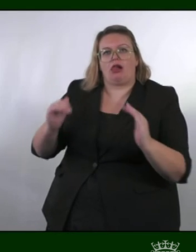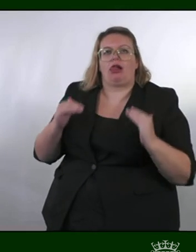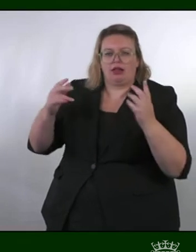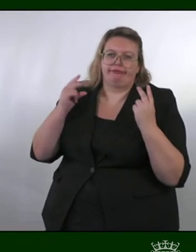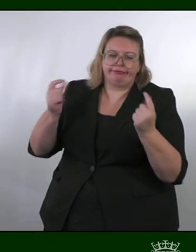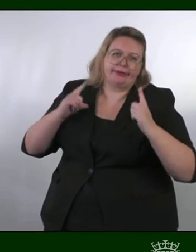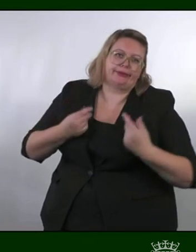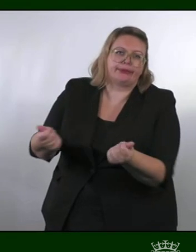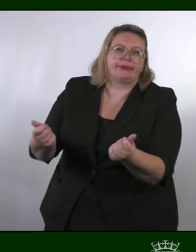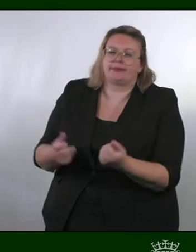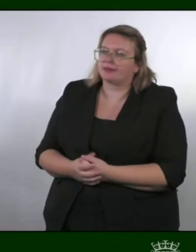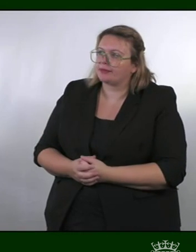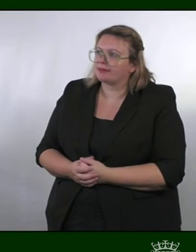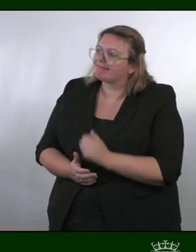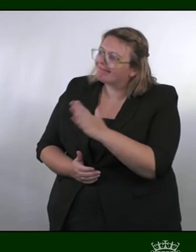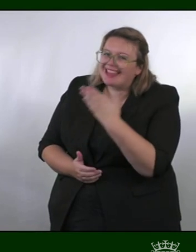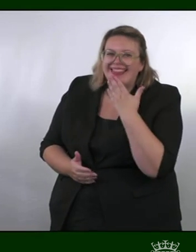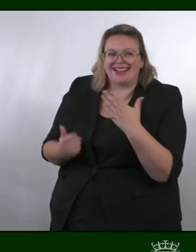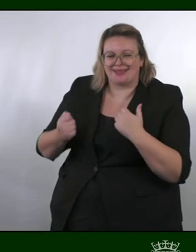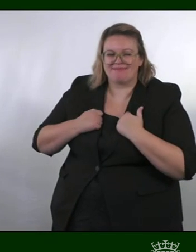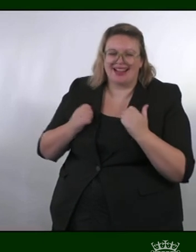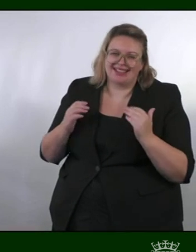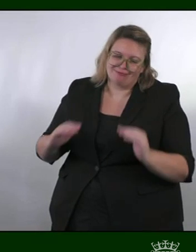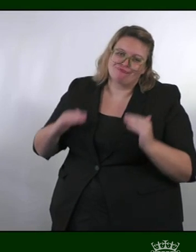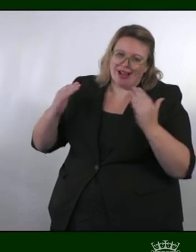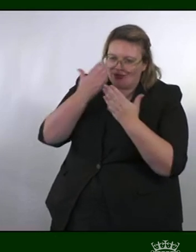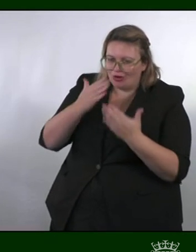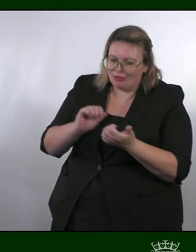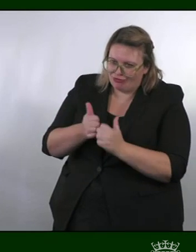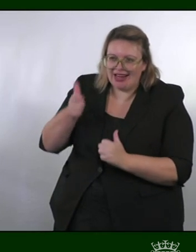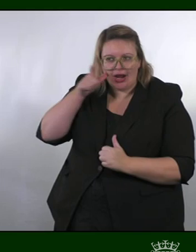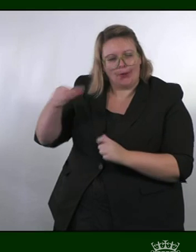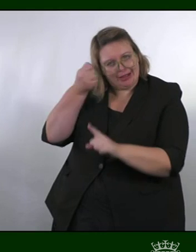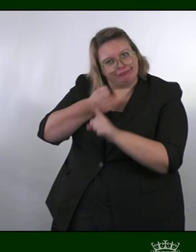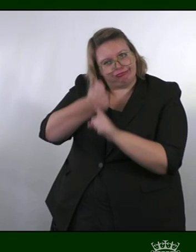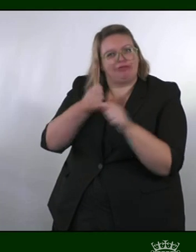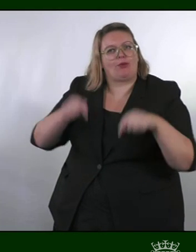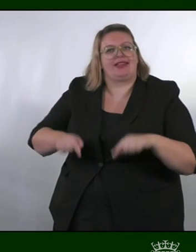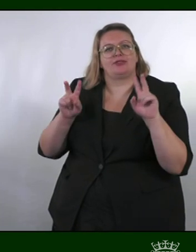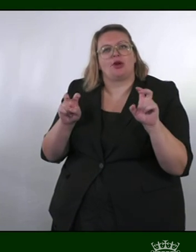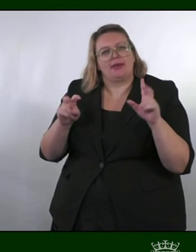Yes, indeed. I thank my hon. Friend for everything he does to lobby for that.